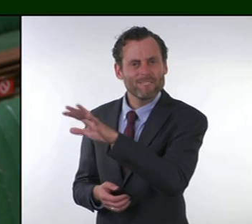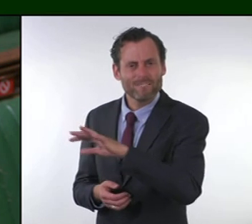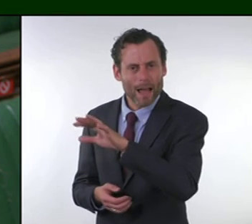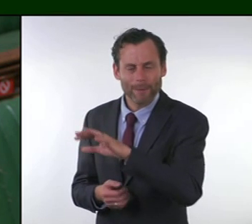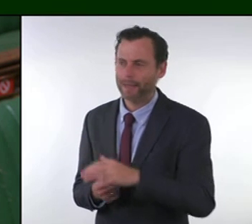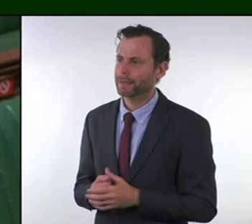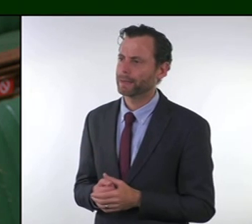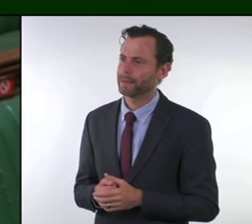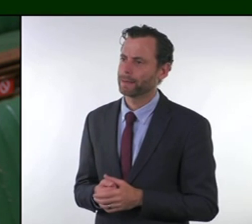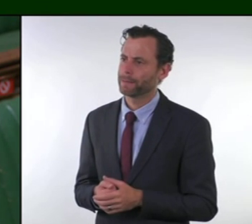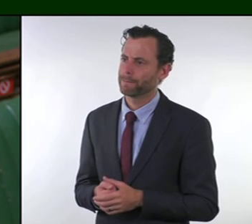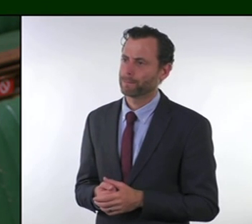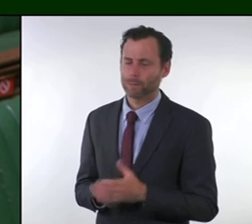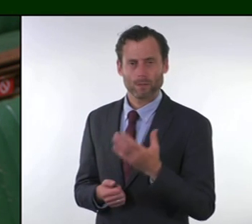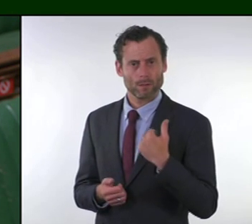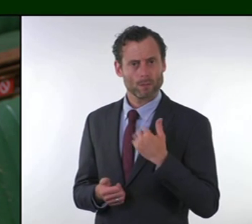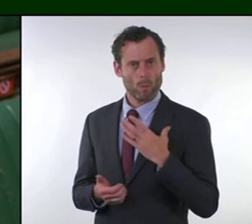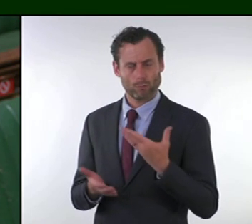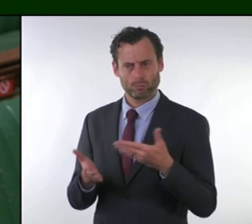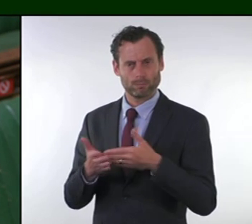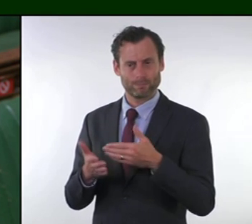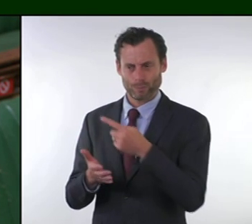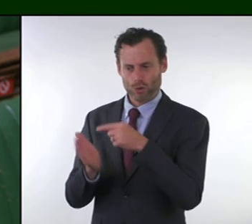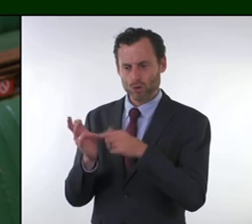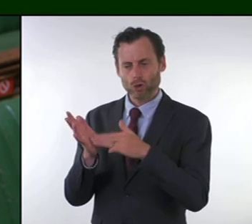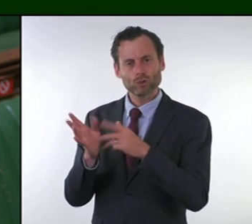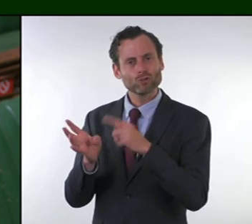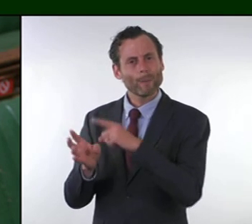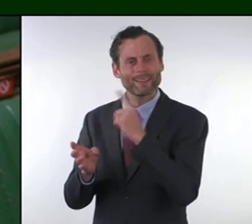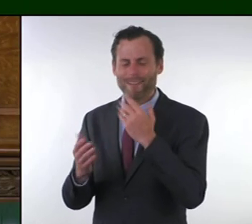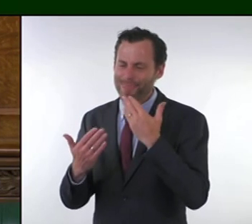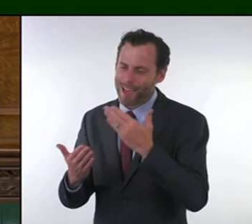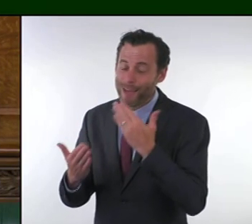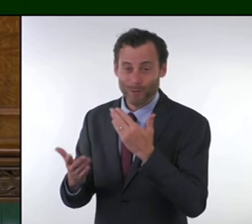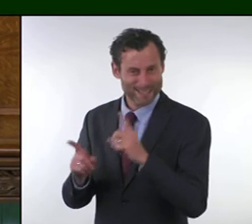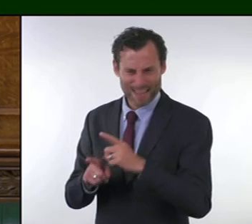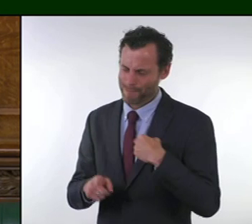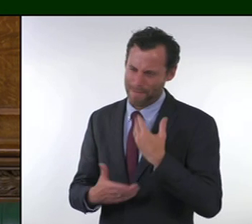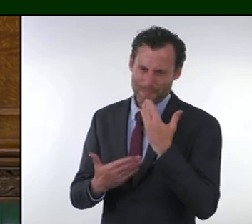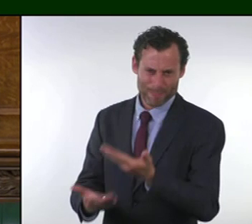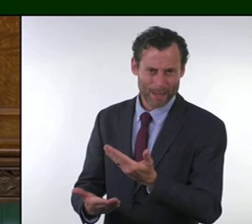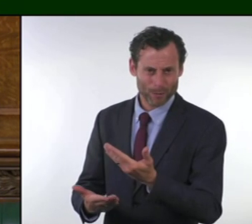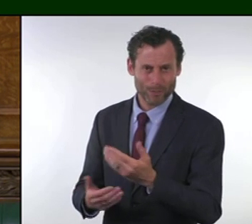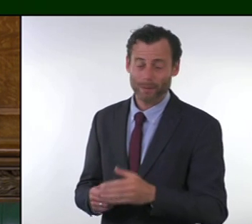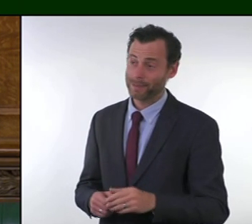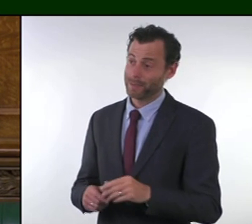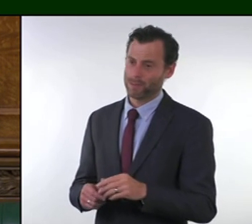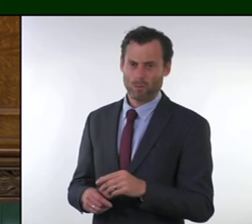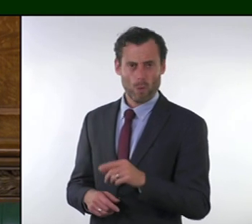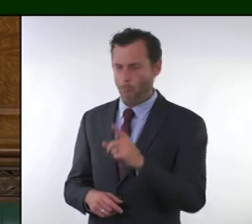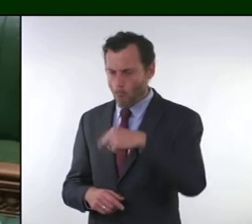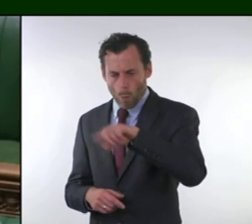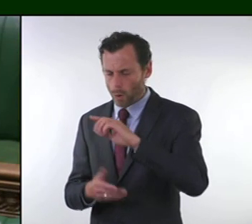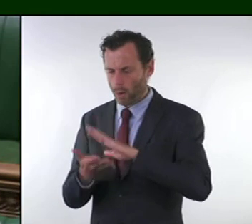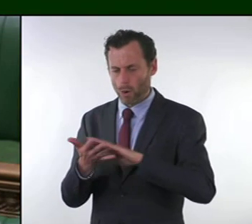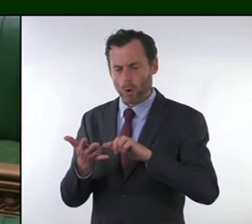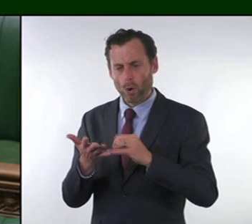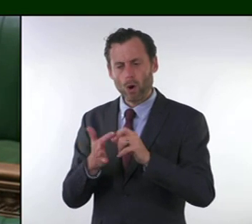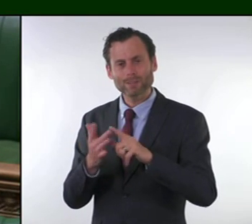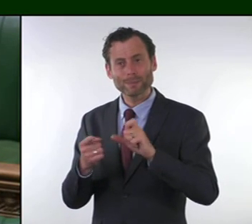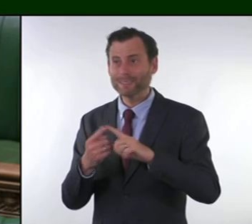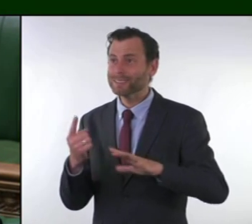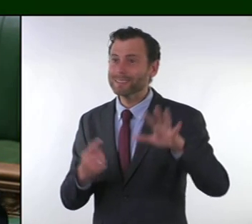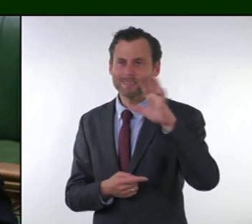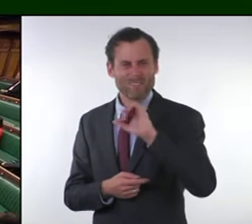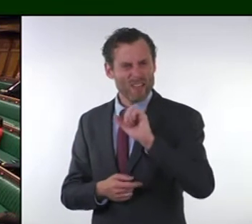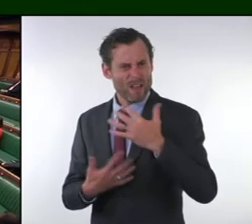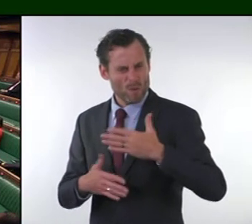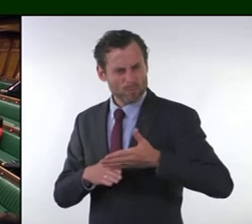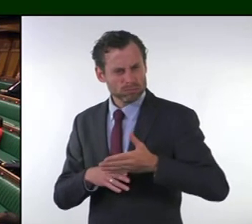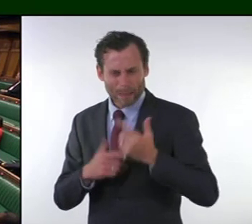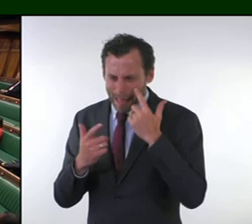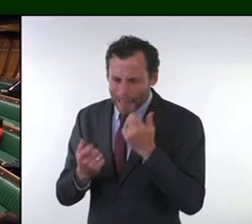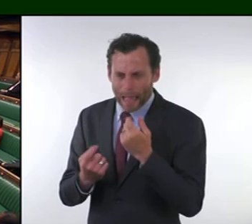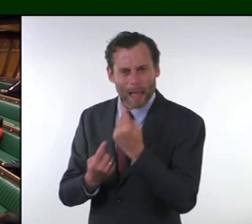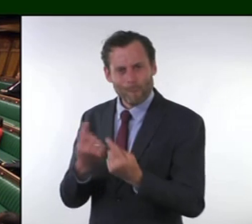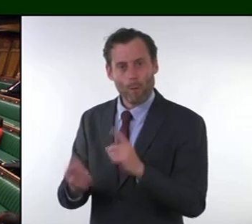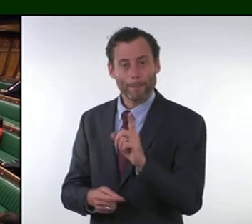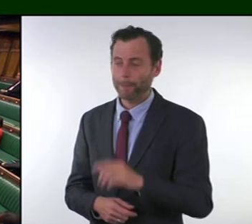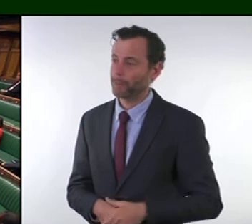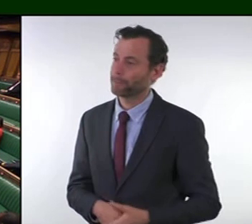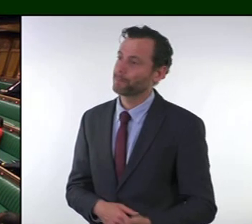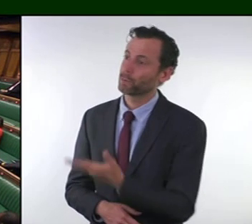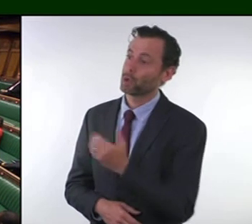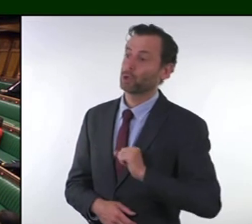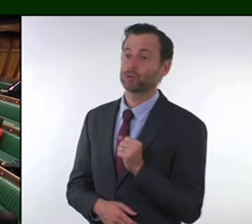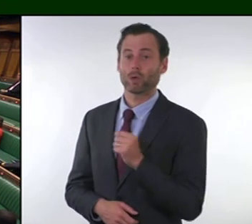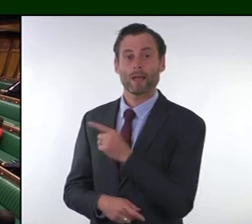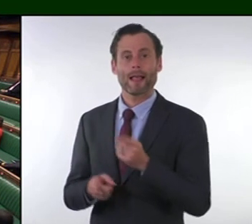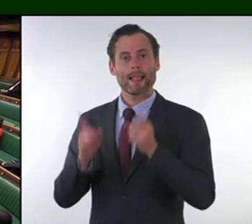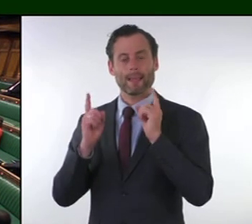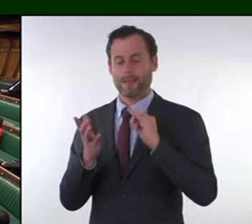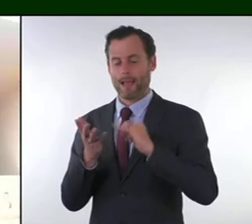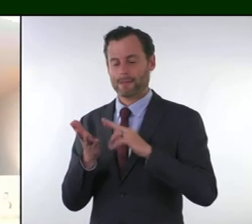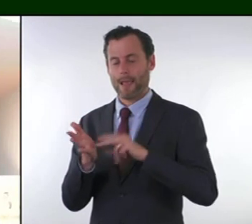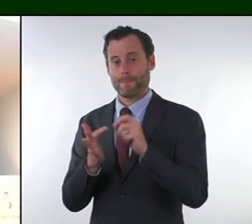I would like to join Tommy, Shay, Kelly and indeed my honourable Friend in thanking all hospices for the incredible work that they do.